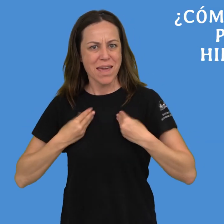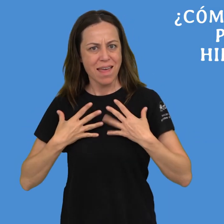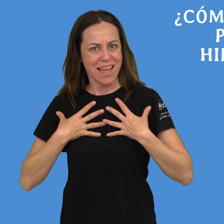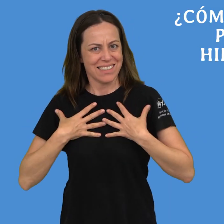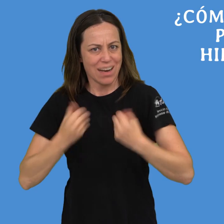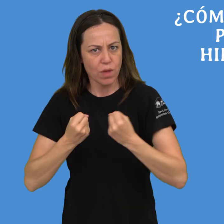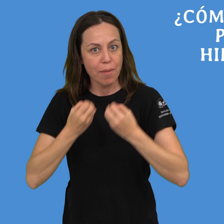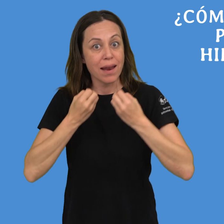sano